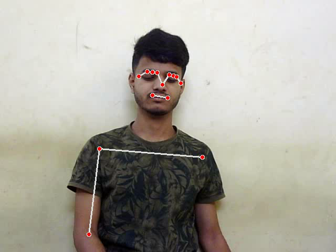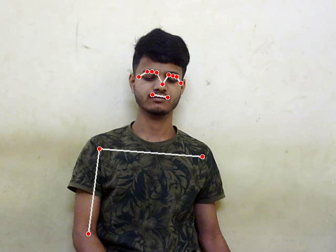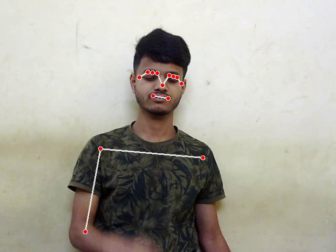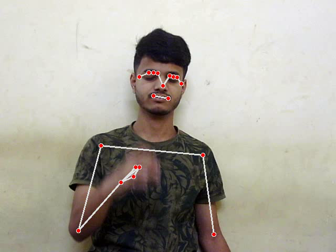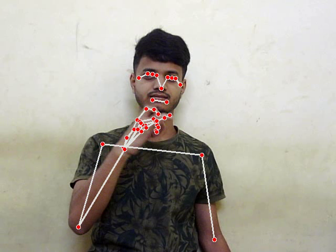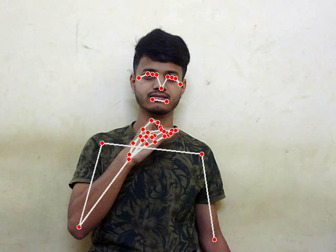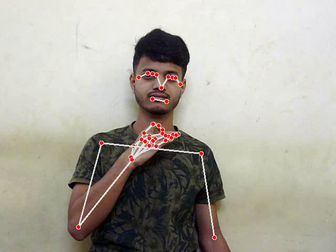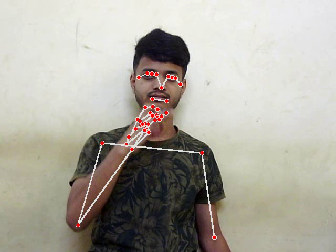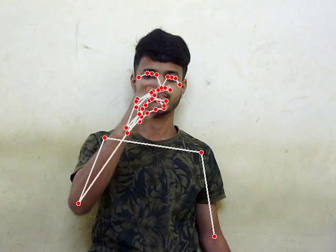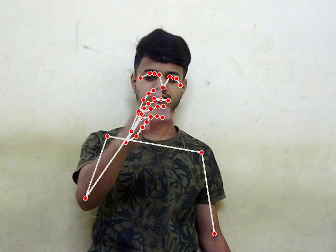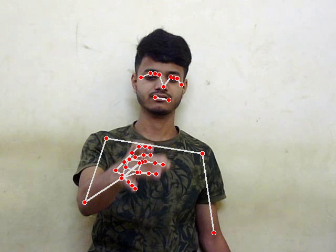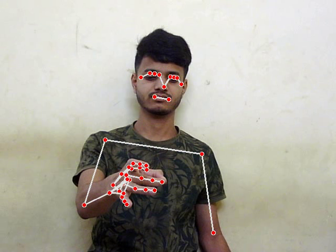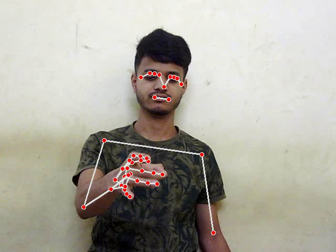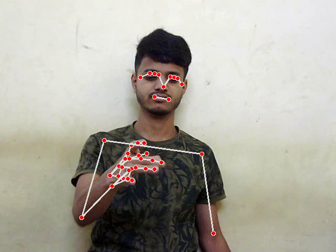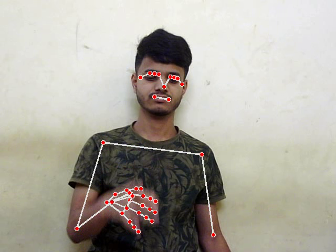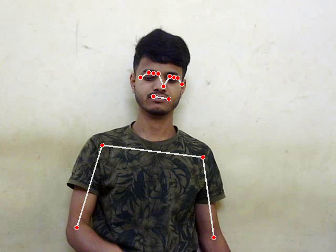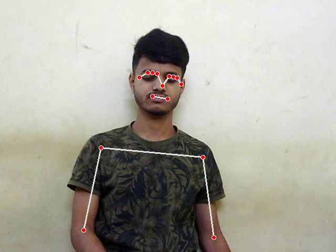like